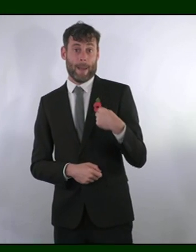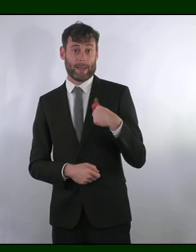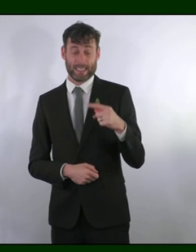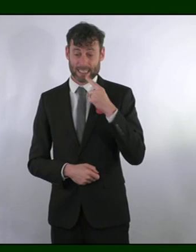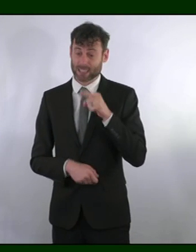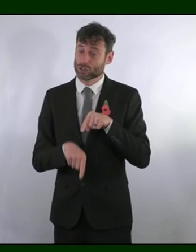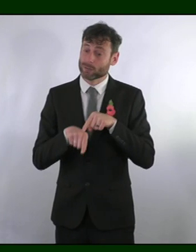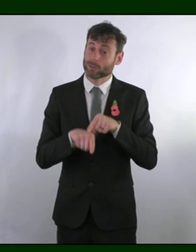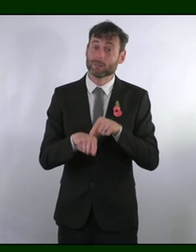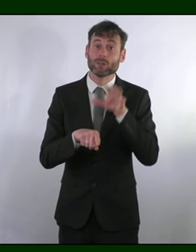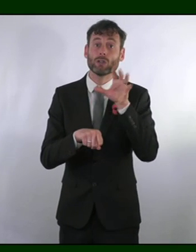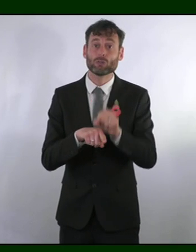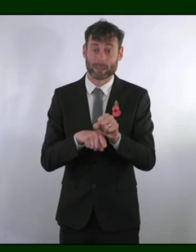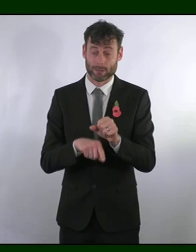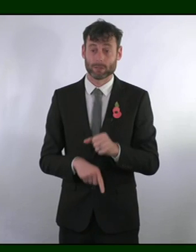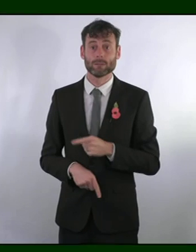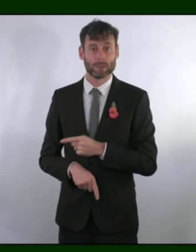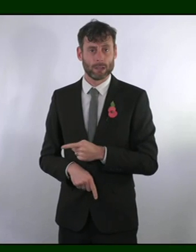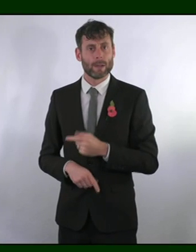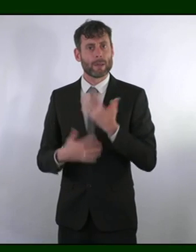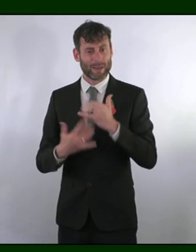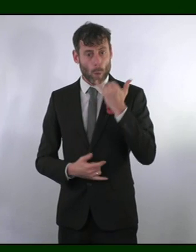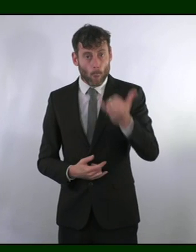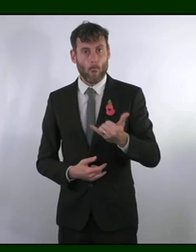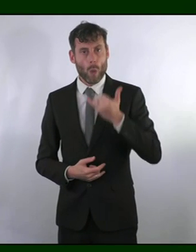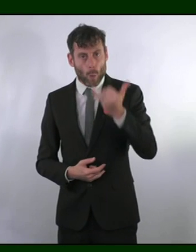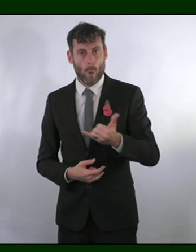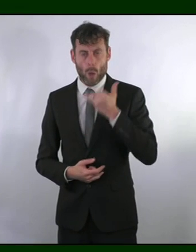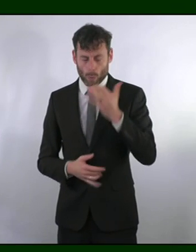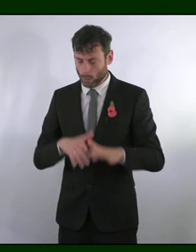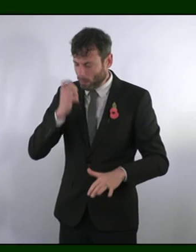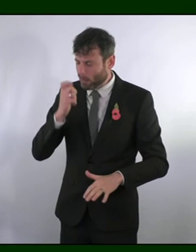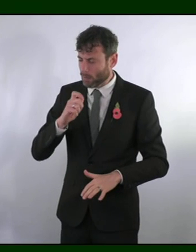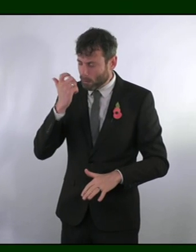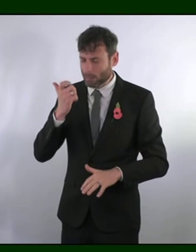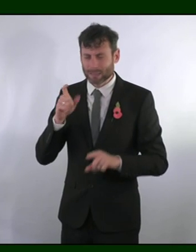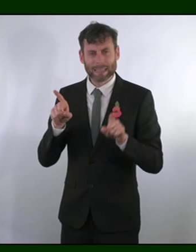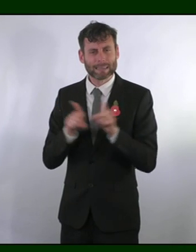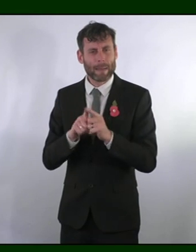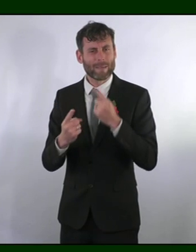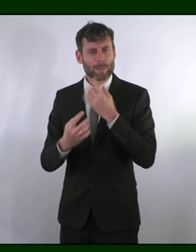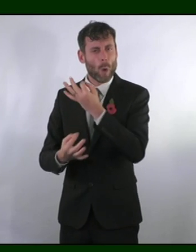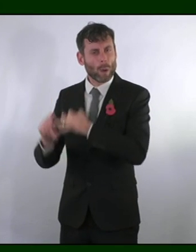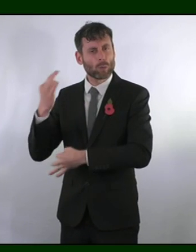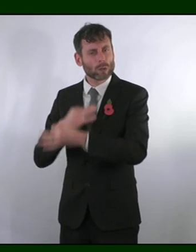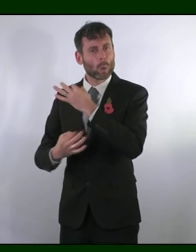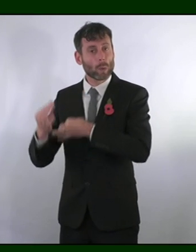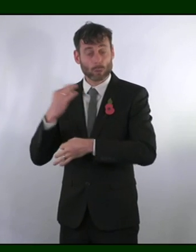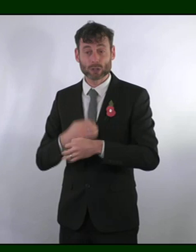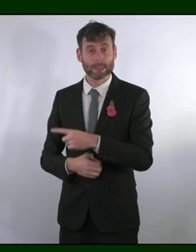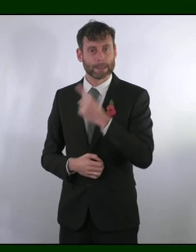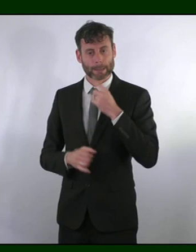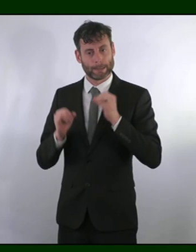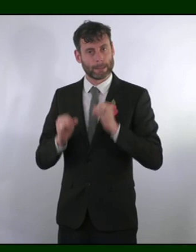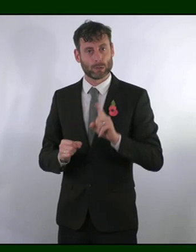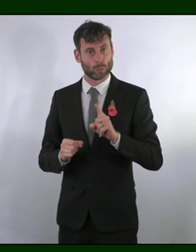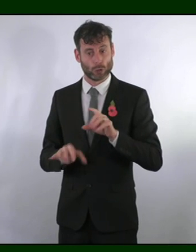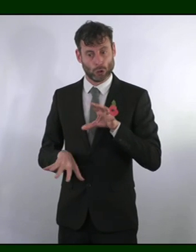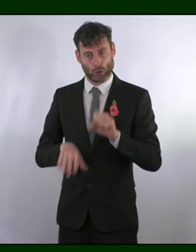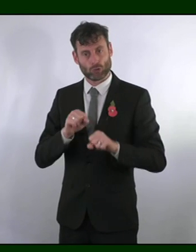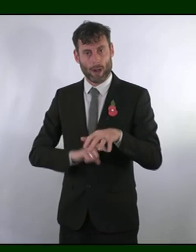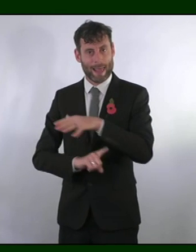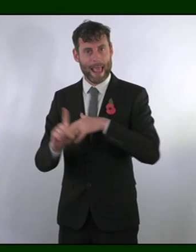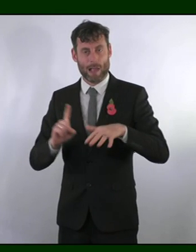Her family had received multiple calls asking for the same information and there was confusion, as the operative admitted that they were struggling with London postcodes and local school names.